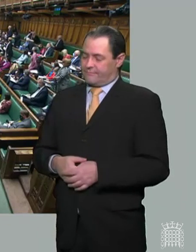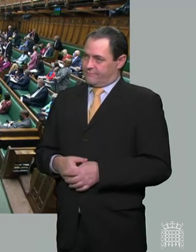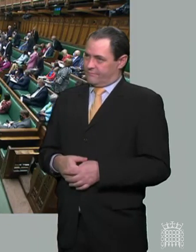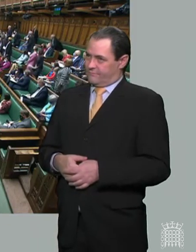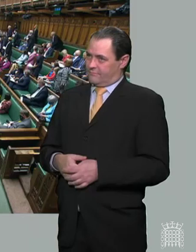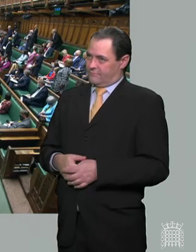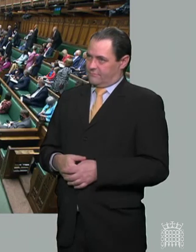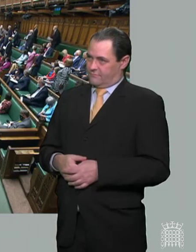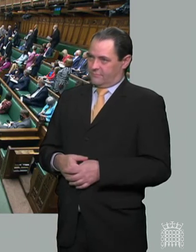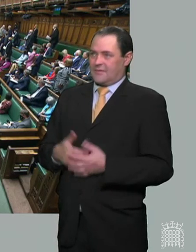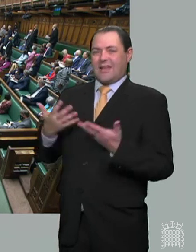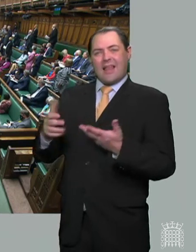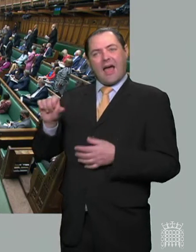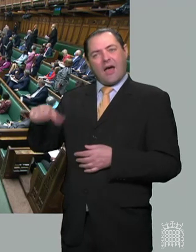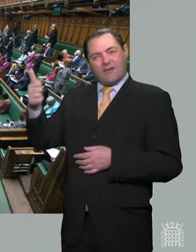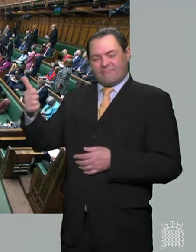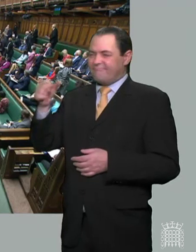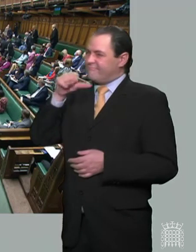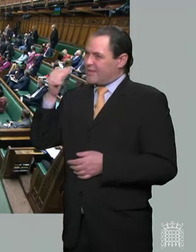It is nice to welcome back Sir George Howarth.